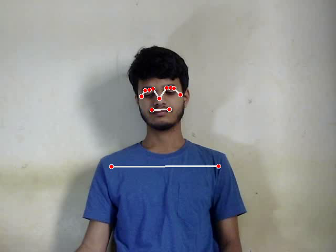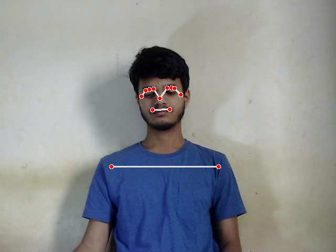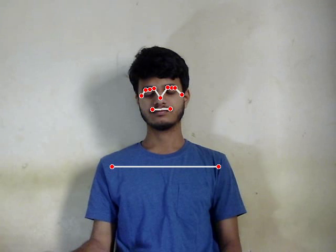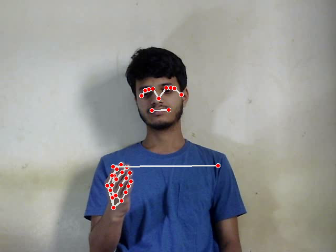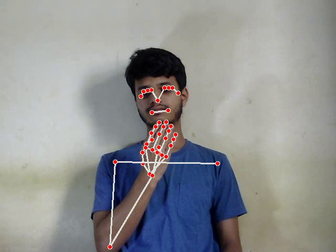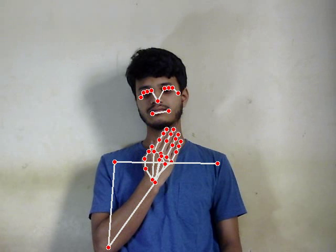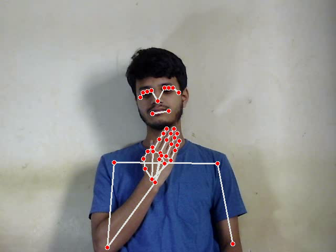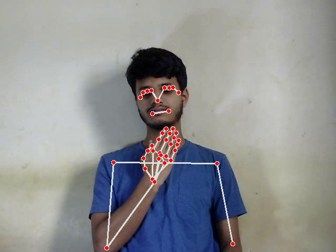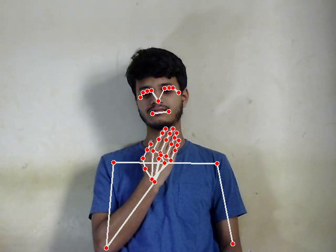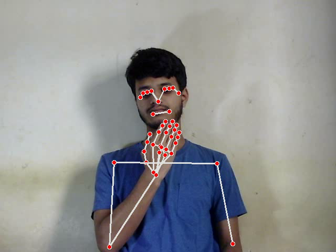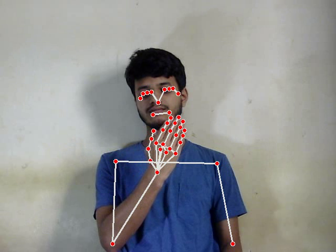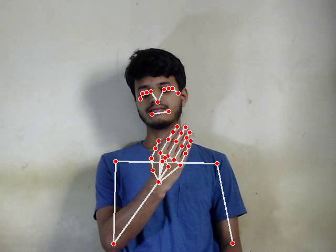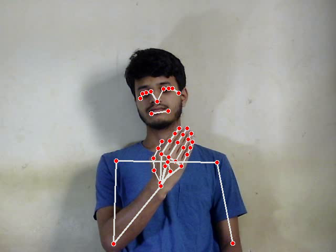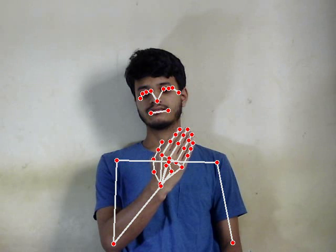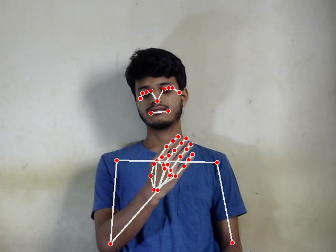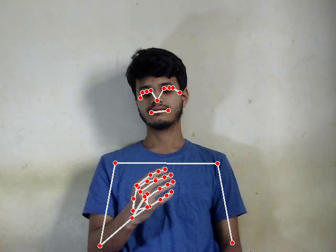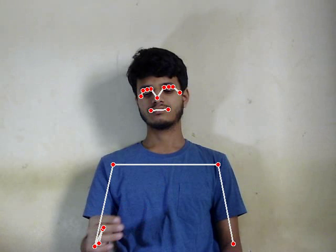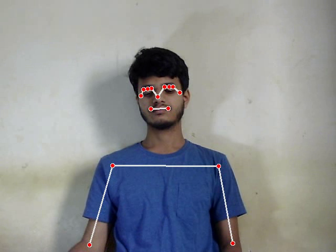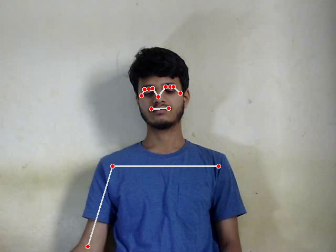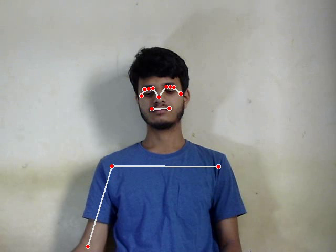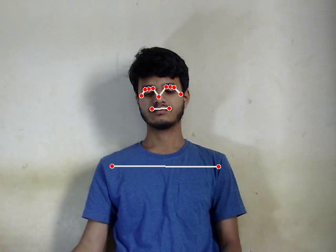thank you